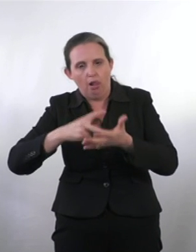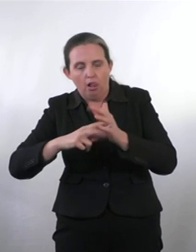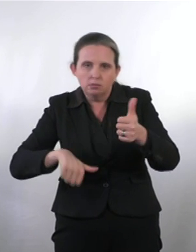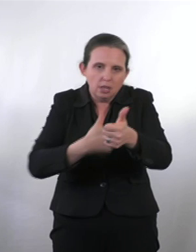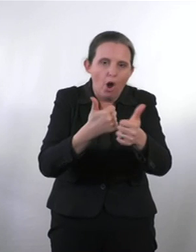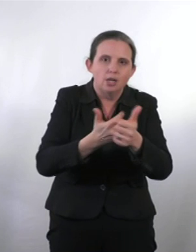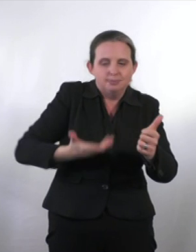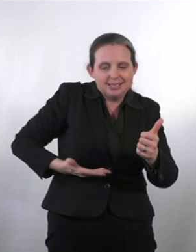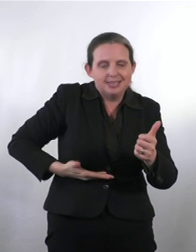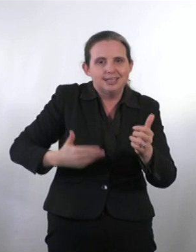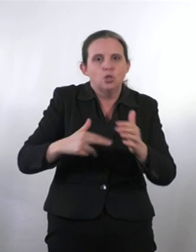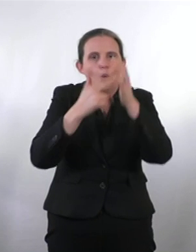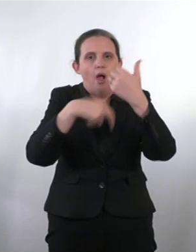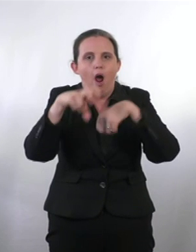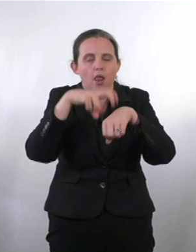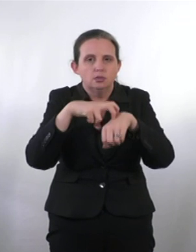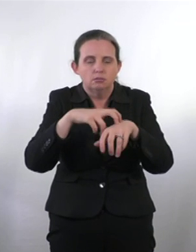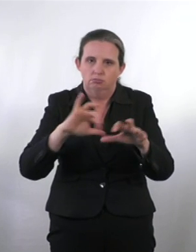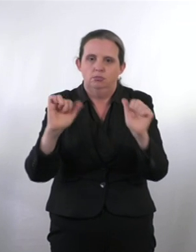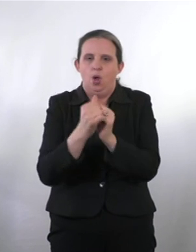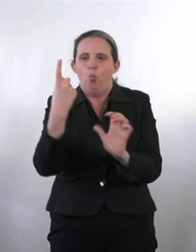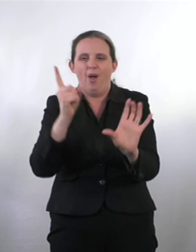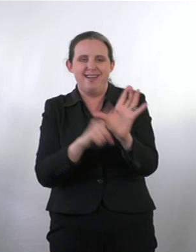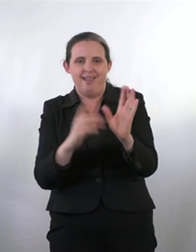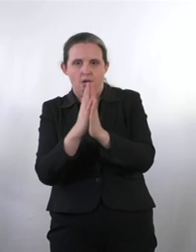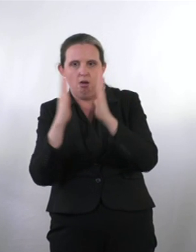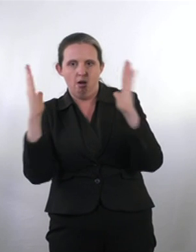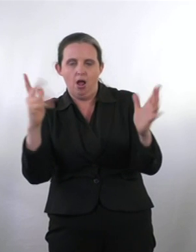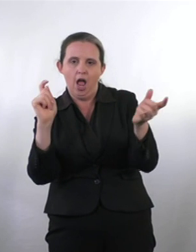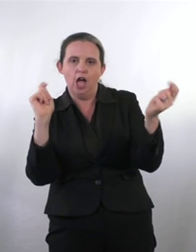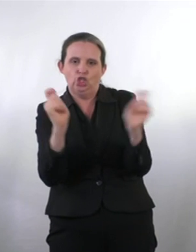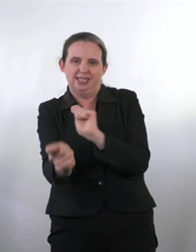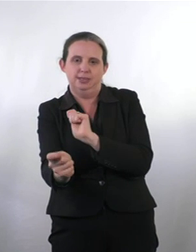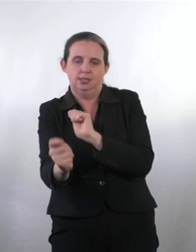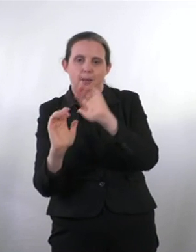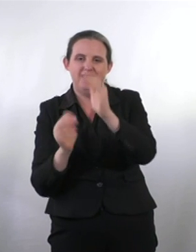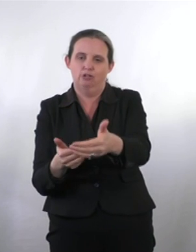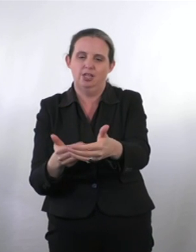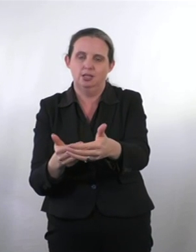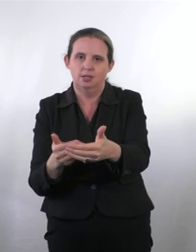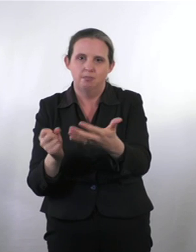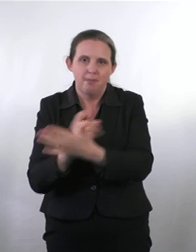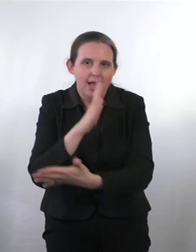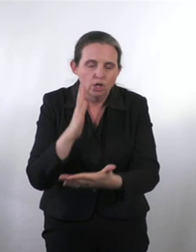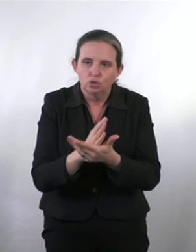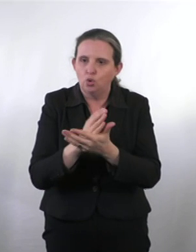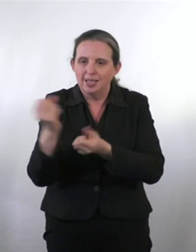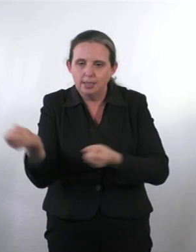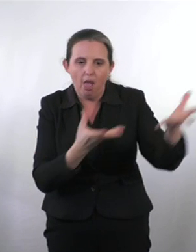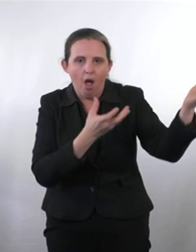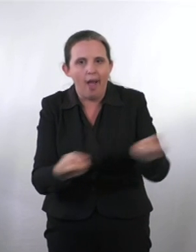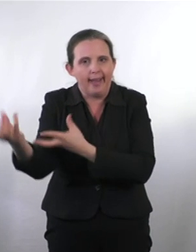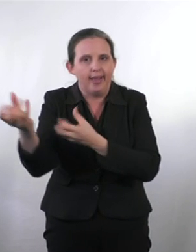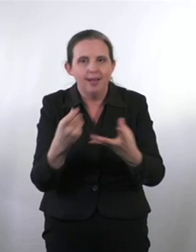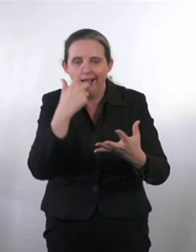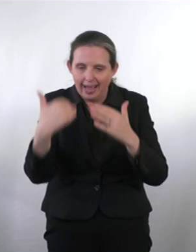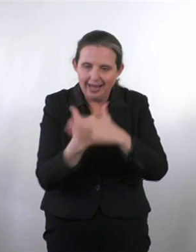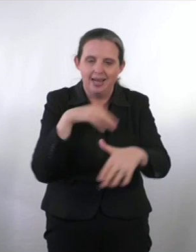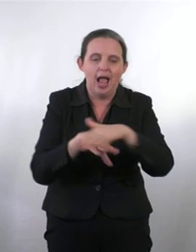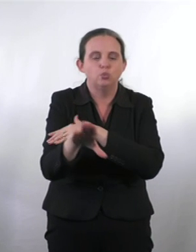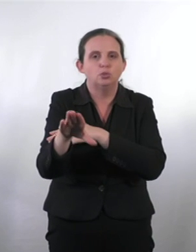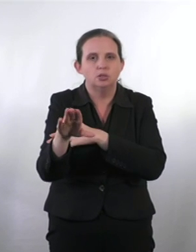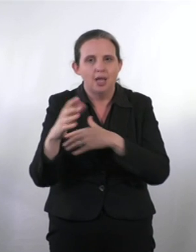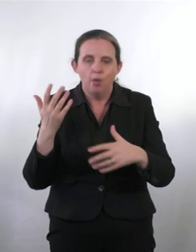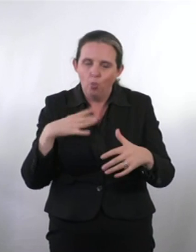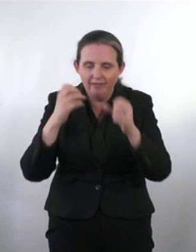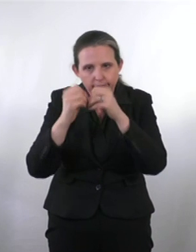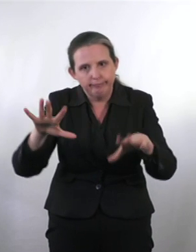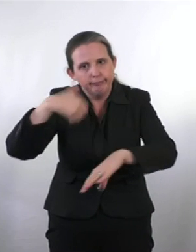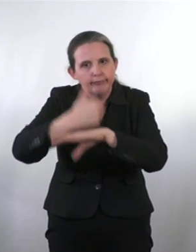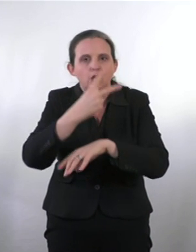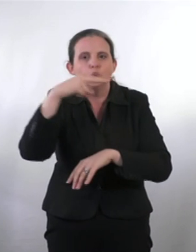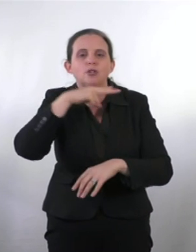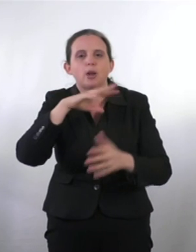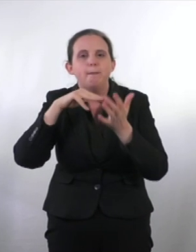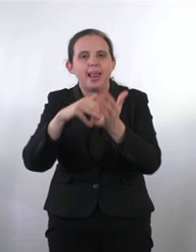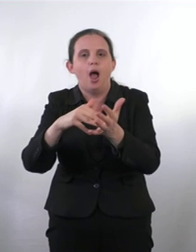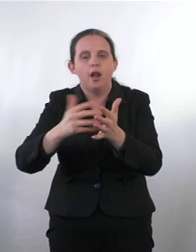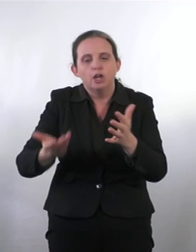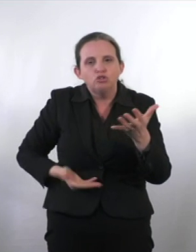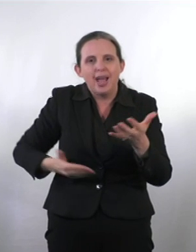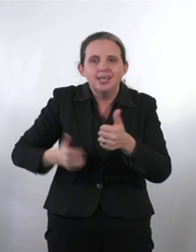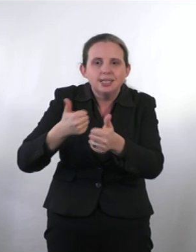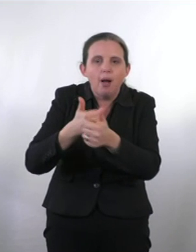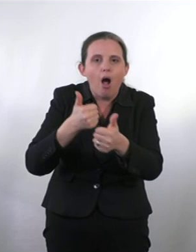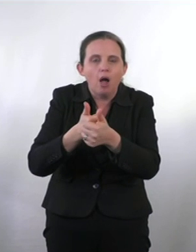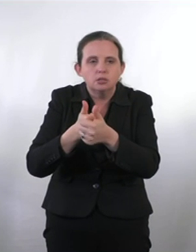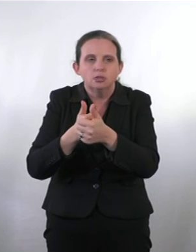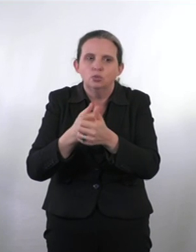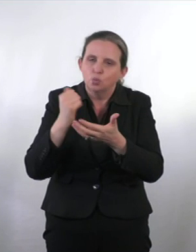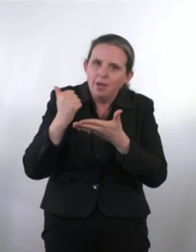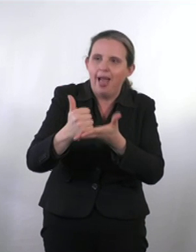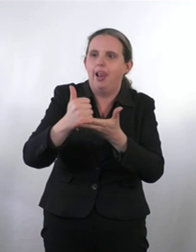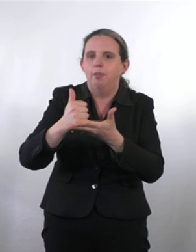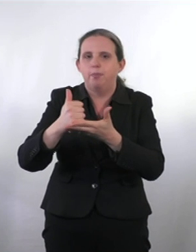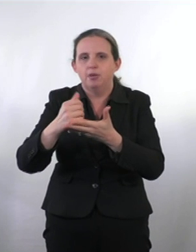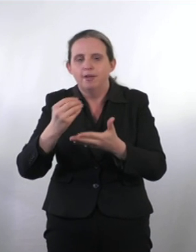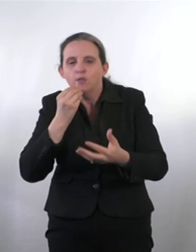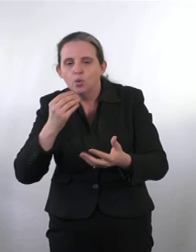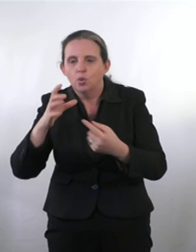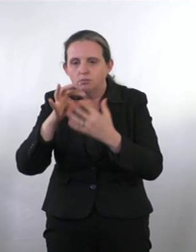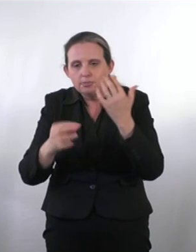We have agreed, for instance, a one-year adjustment period so there is no disruption to the flow of medicines, and we have already launched a £200 million trader support service to help agrifood businesses and others.